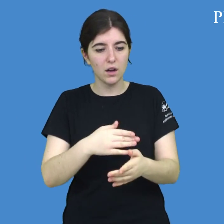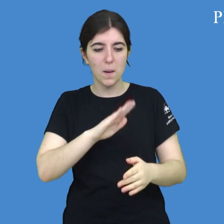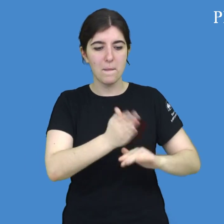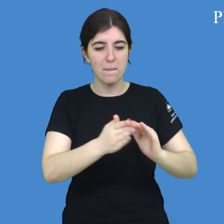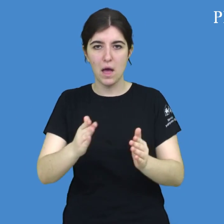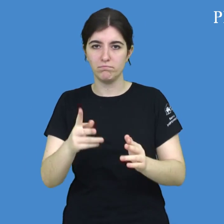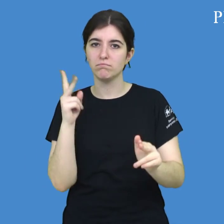afectar